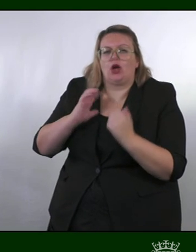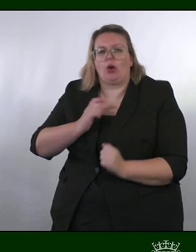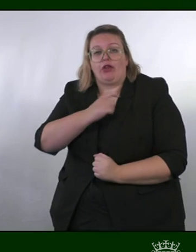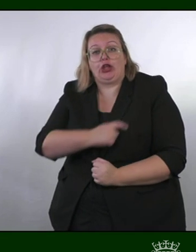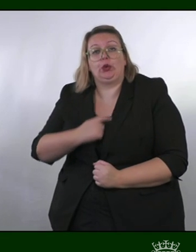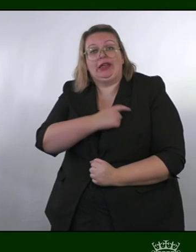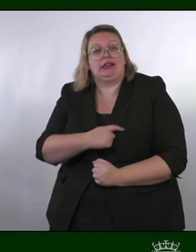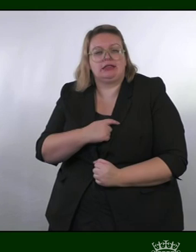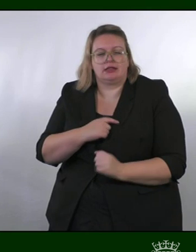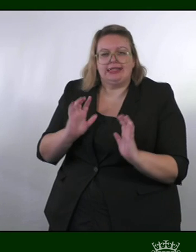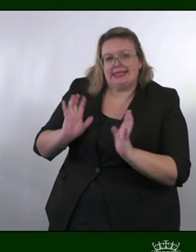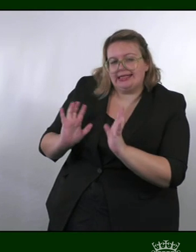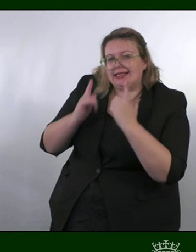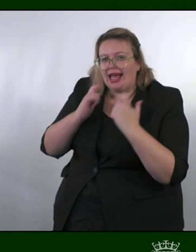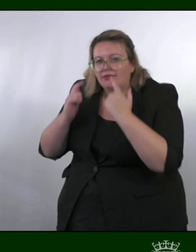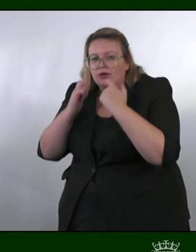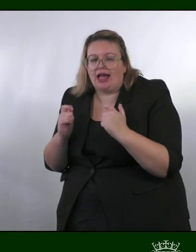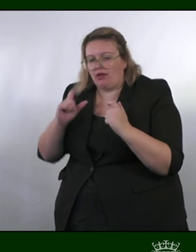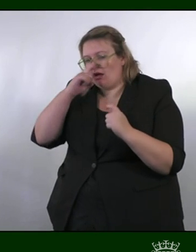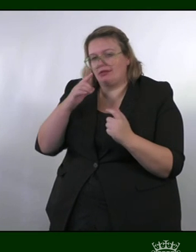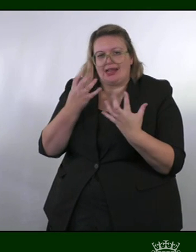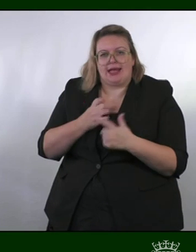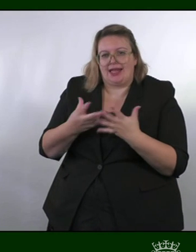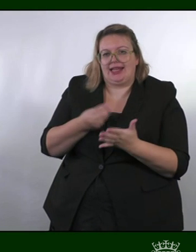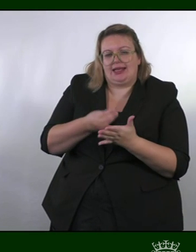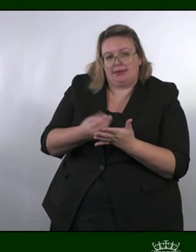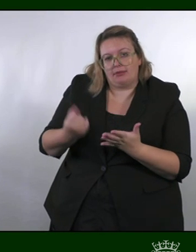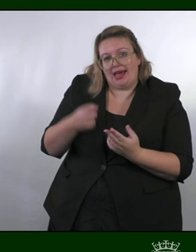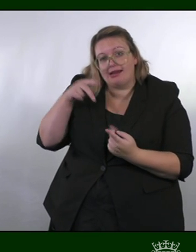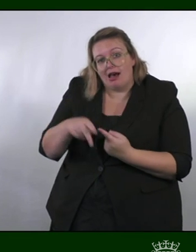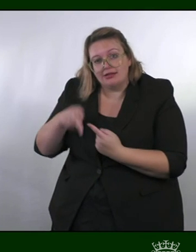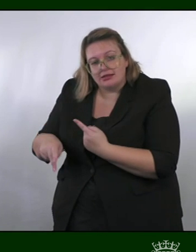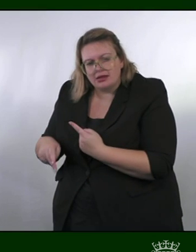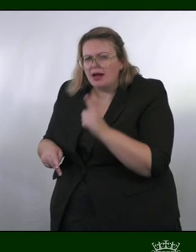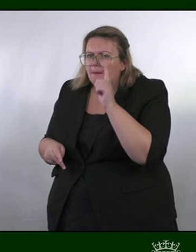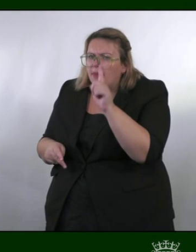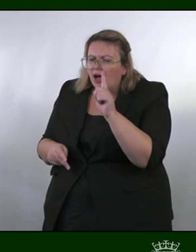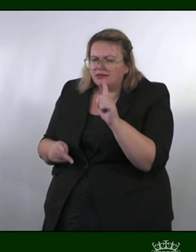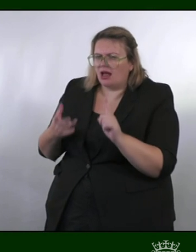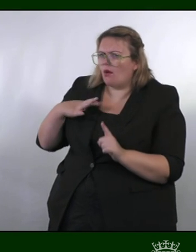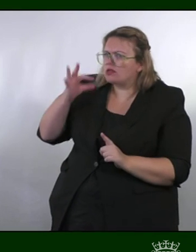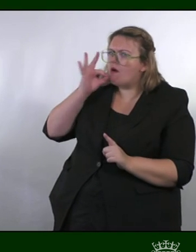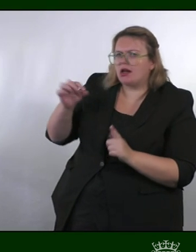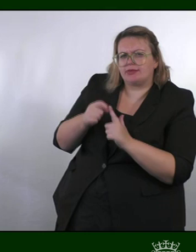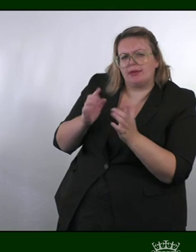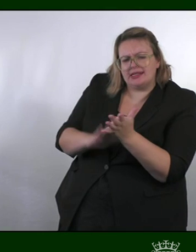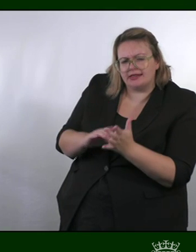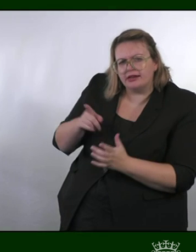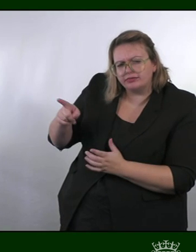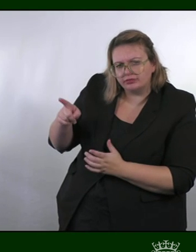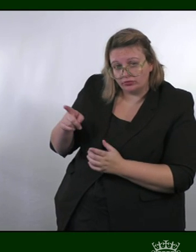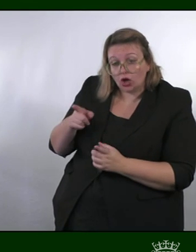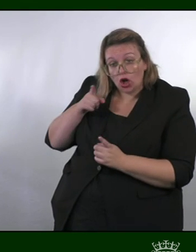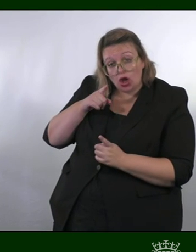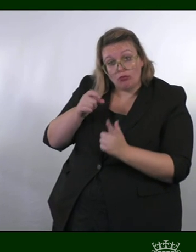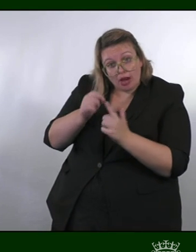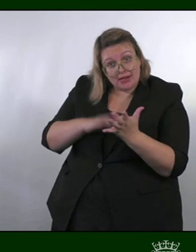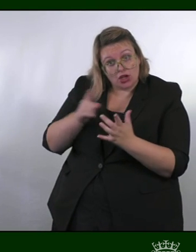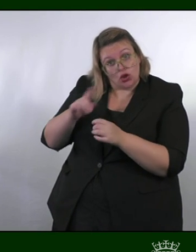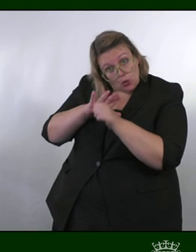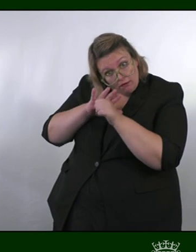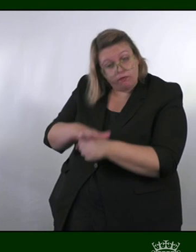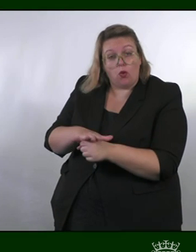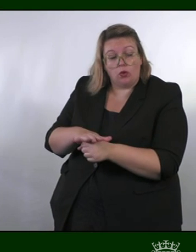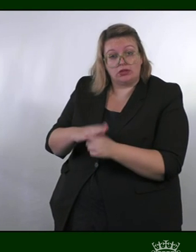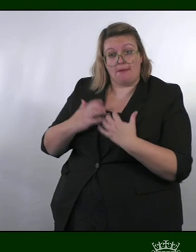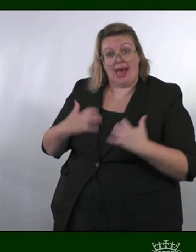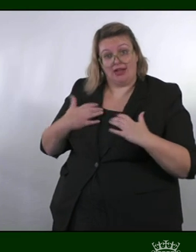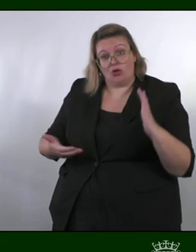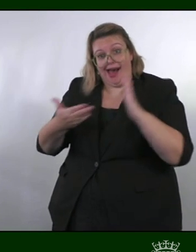Will my right hon. Friend confirm that the Government have not required the current Mayor of London to expand the congestion charge to the north and south circular roads?